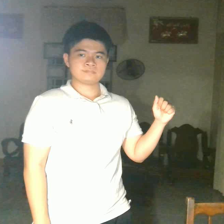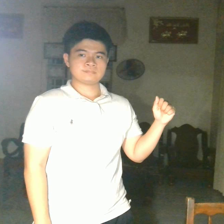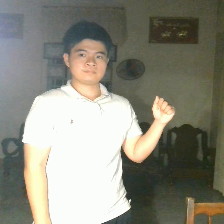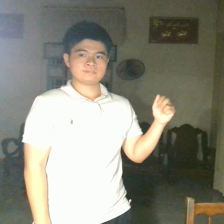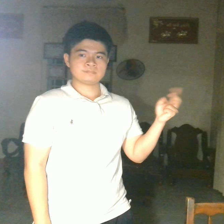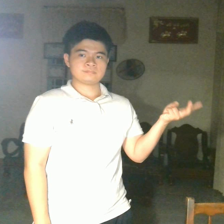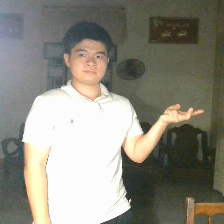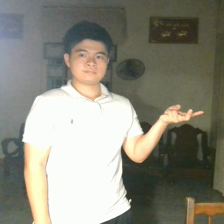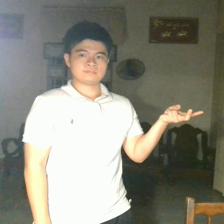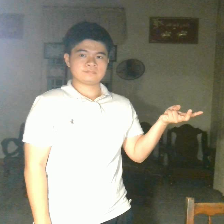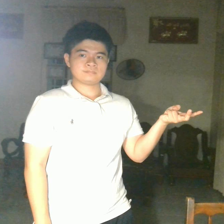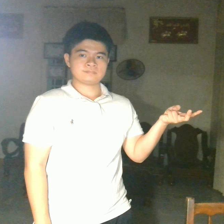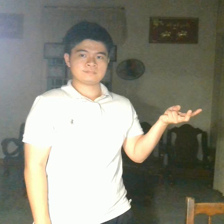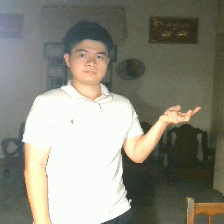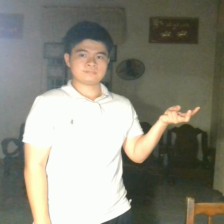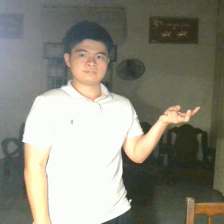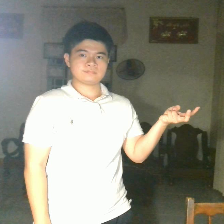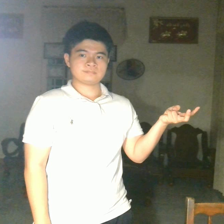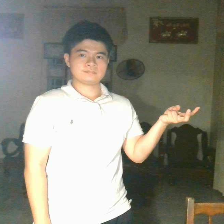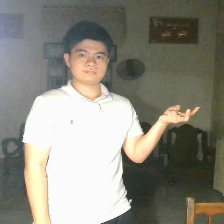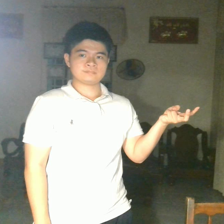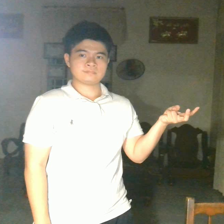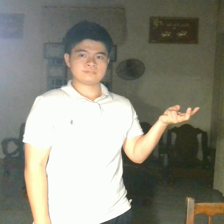ă